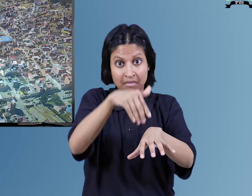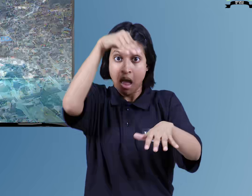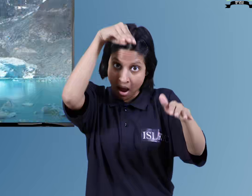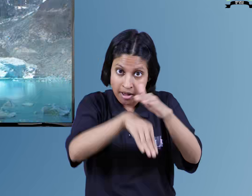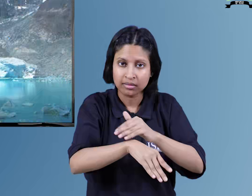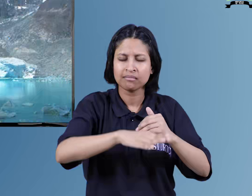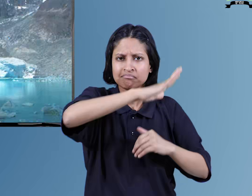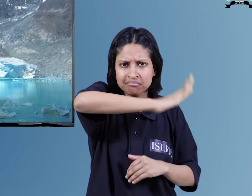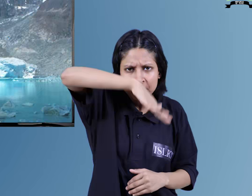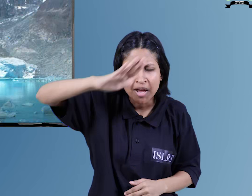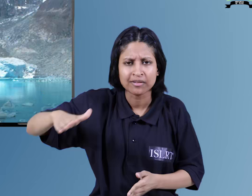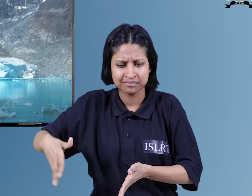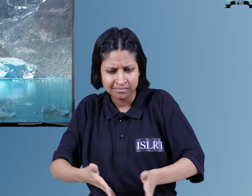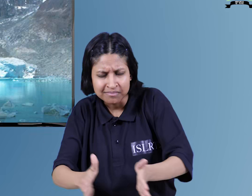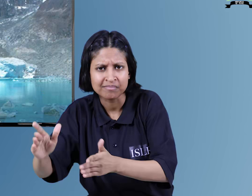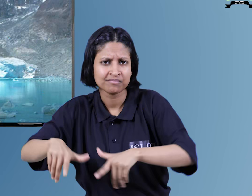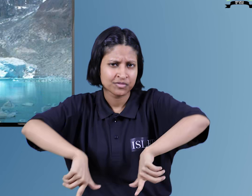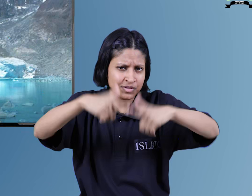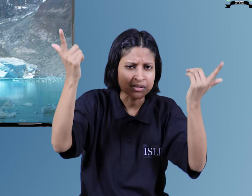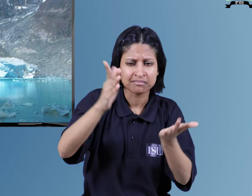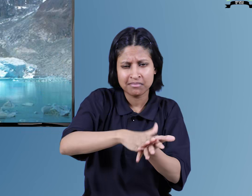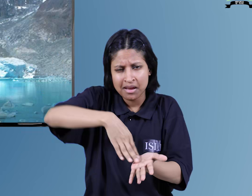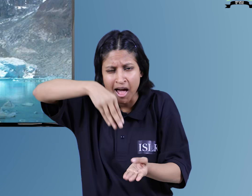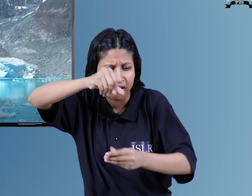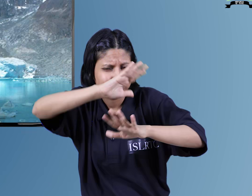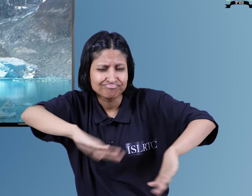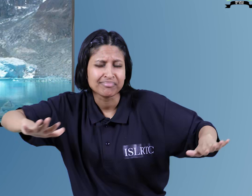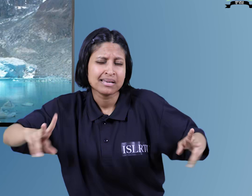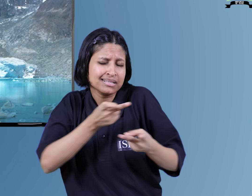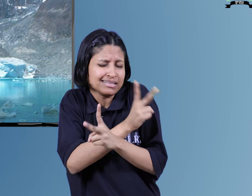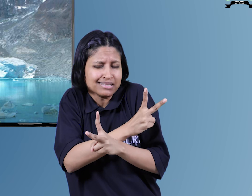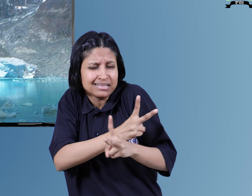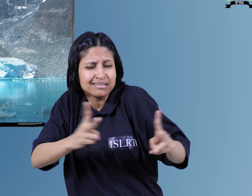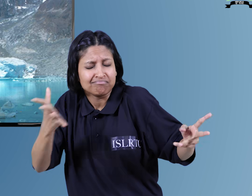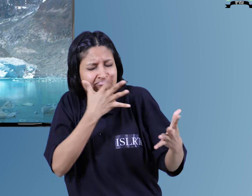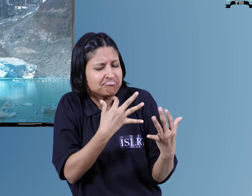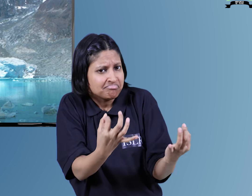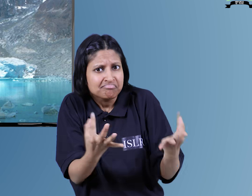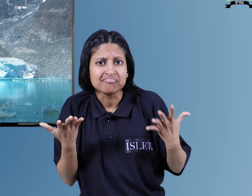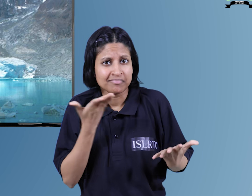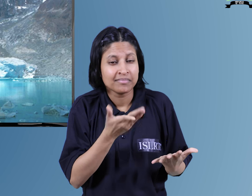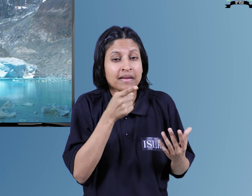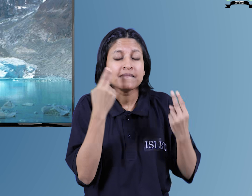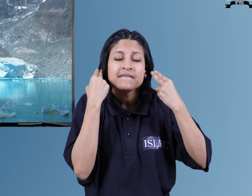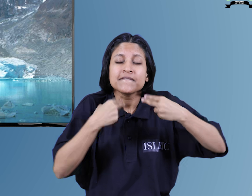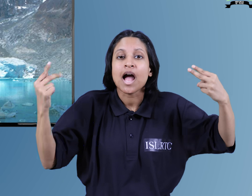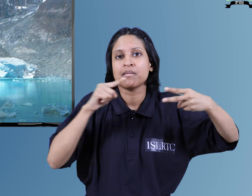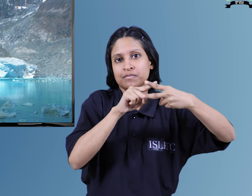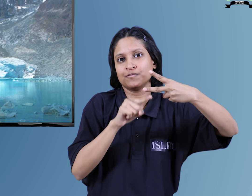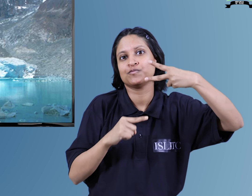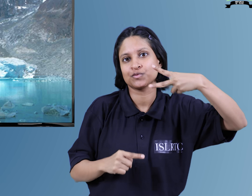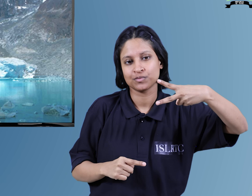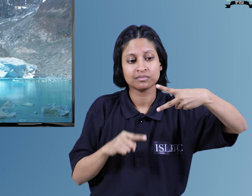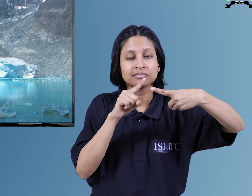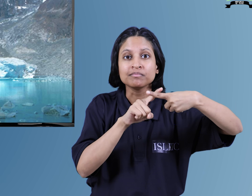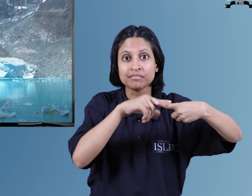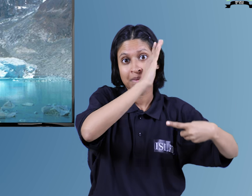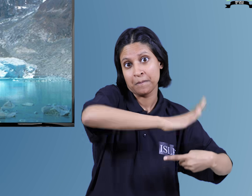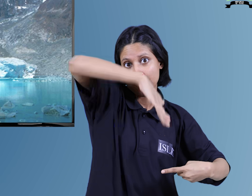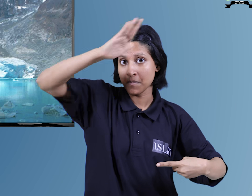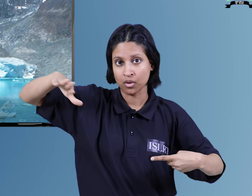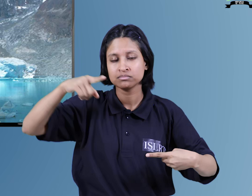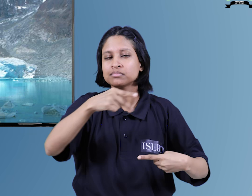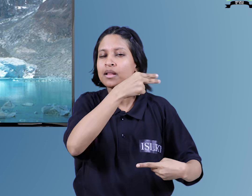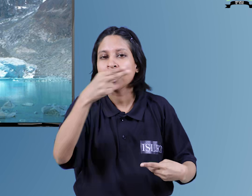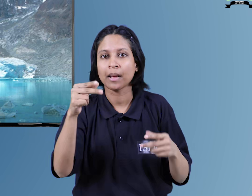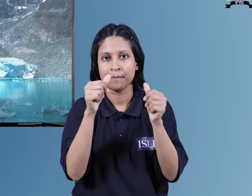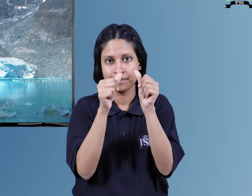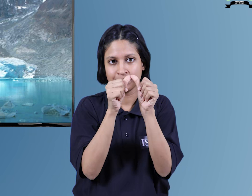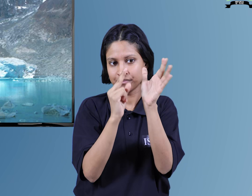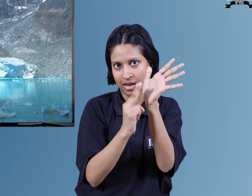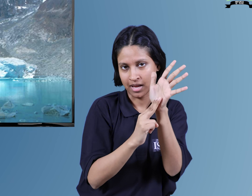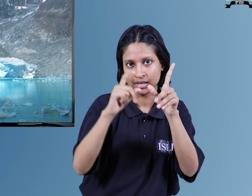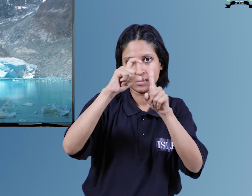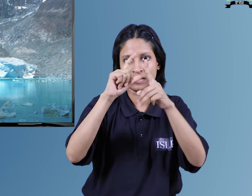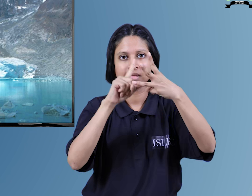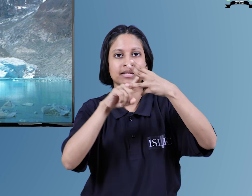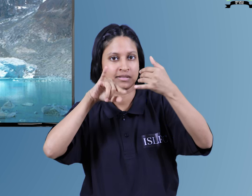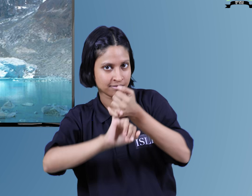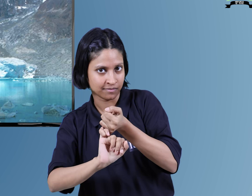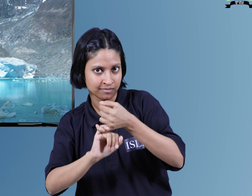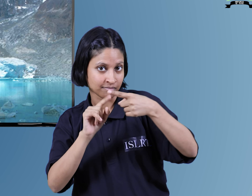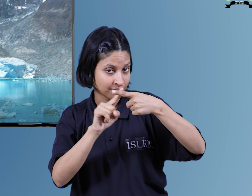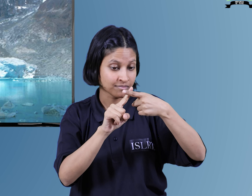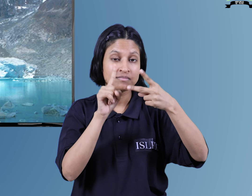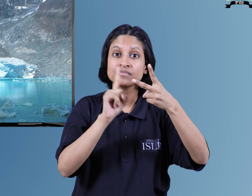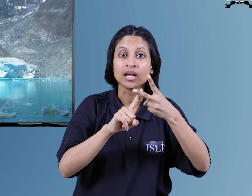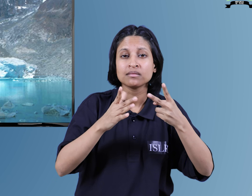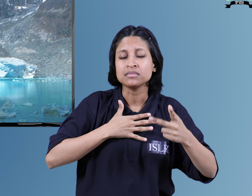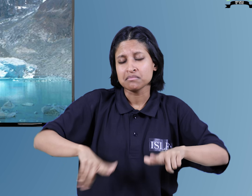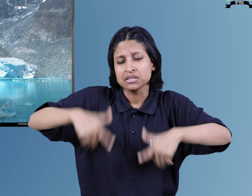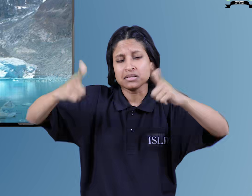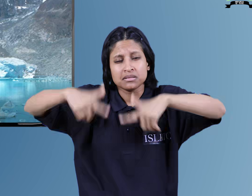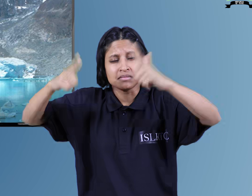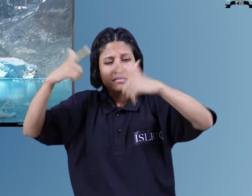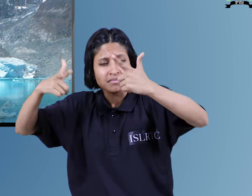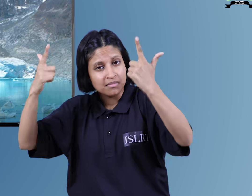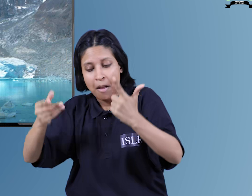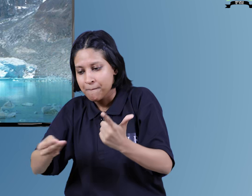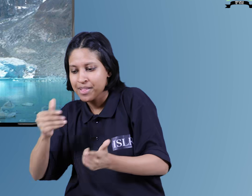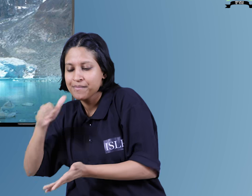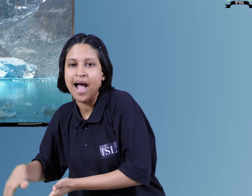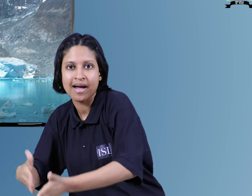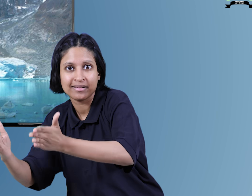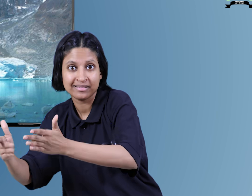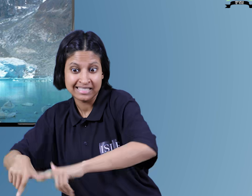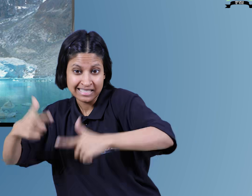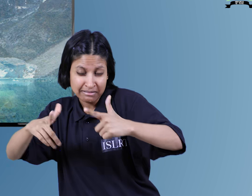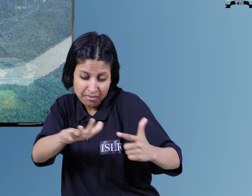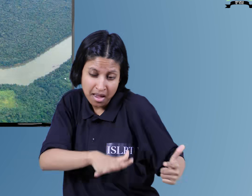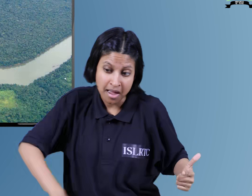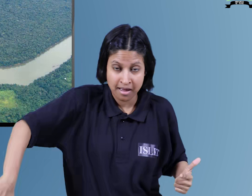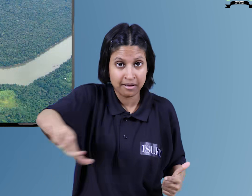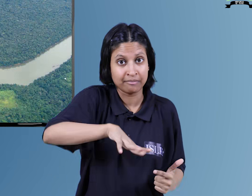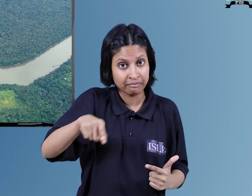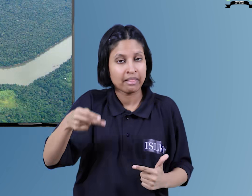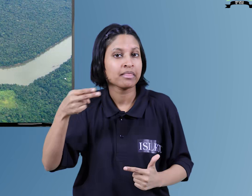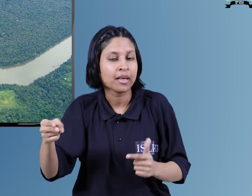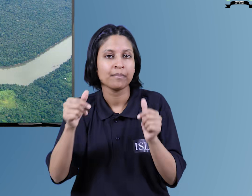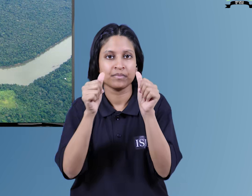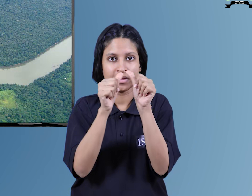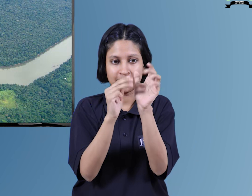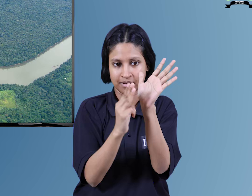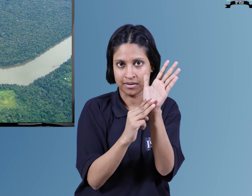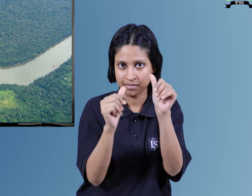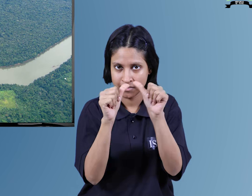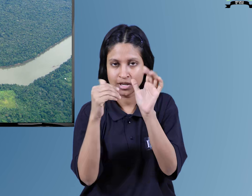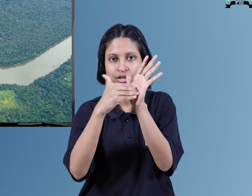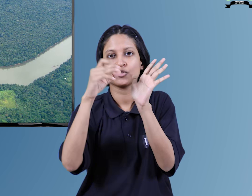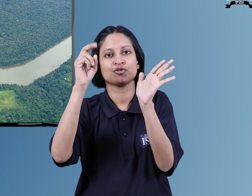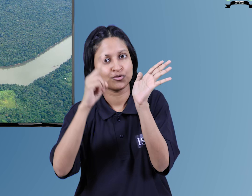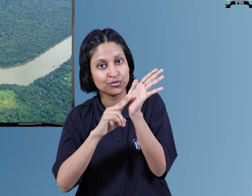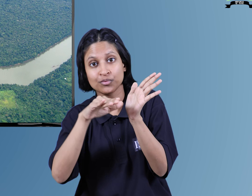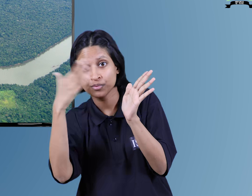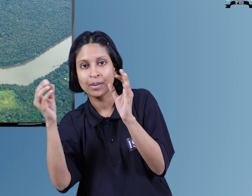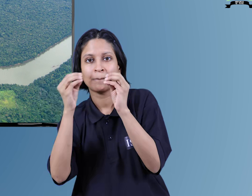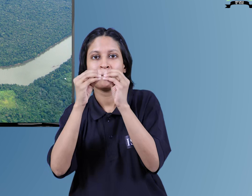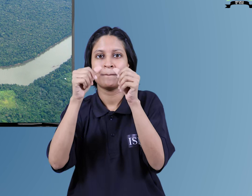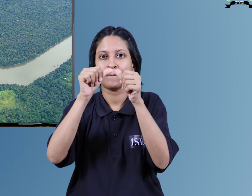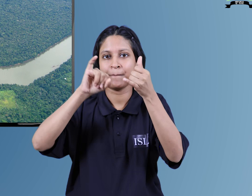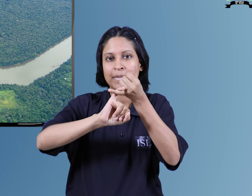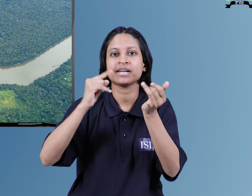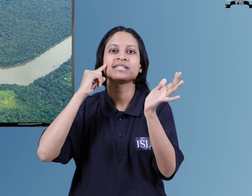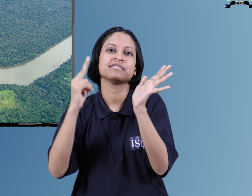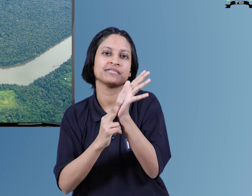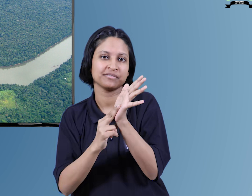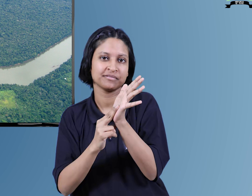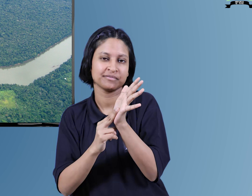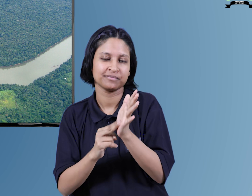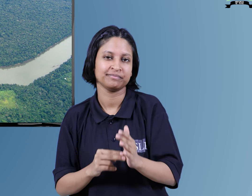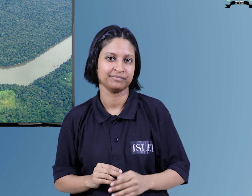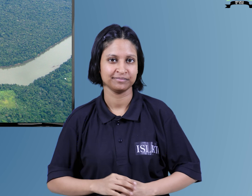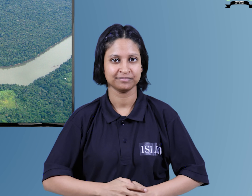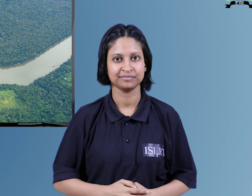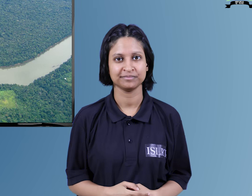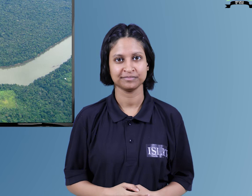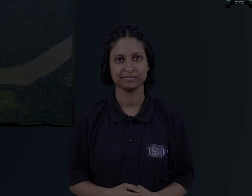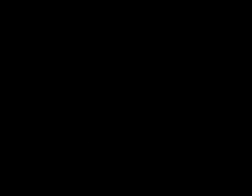its diverse geography, which includes the Andes mountains and also the Amazon Basin.